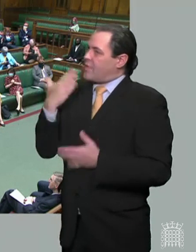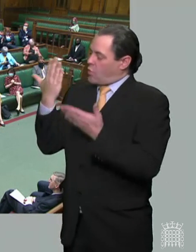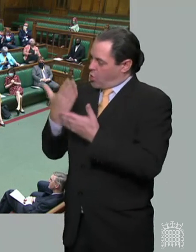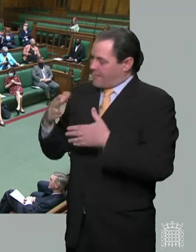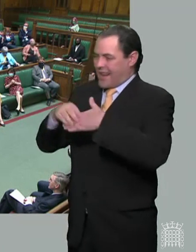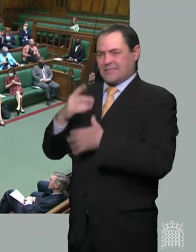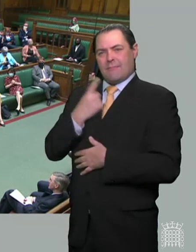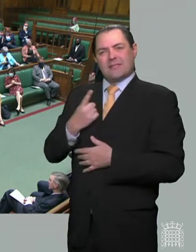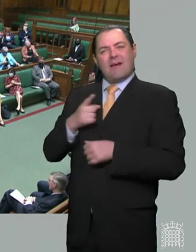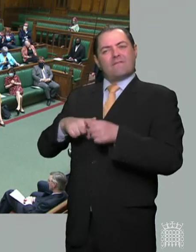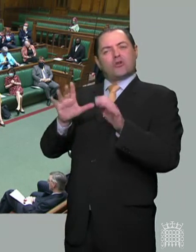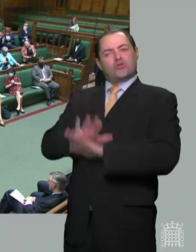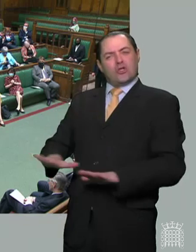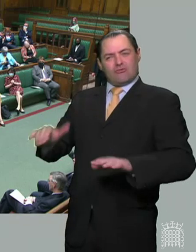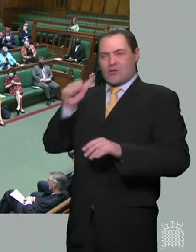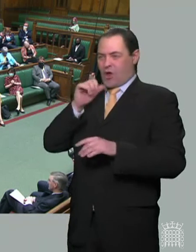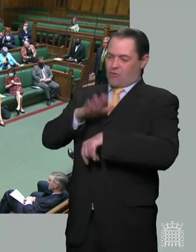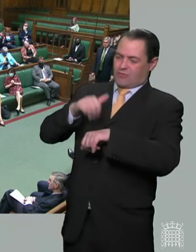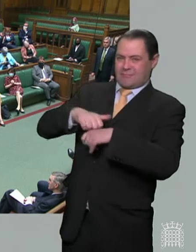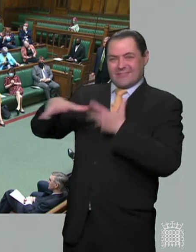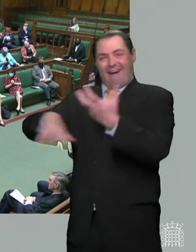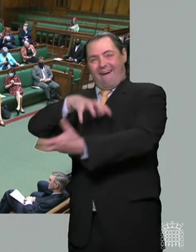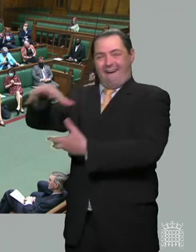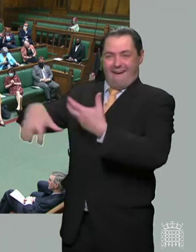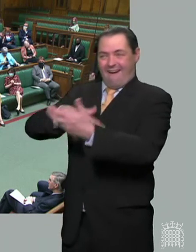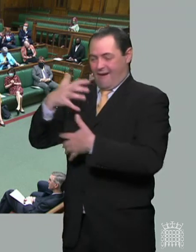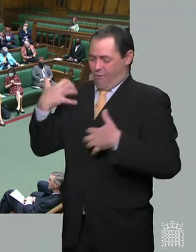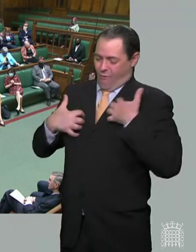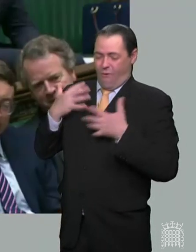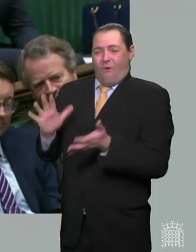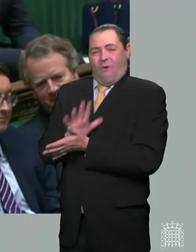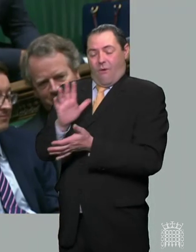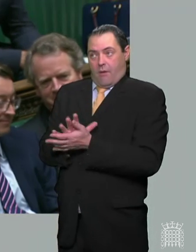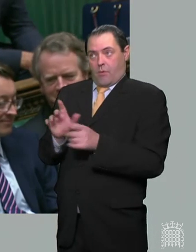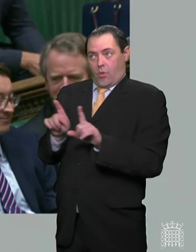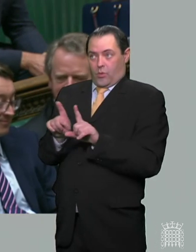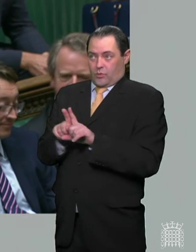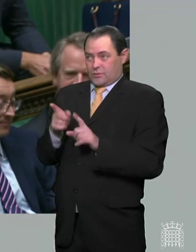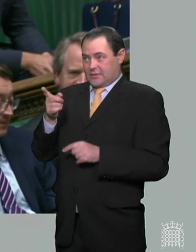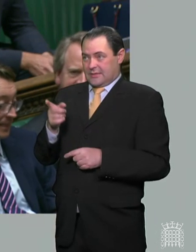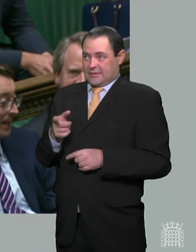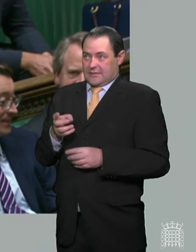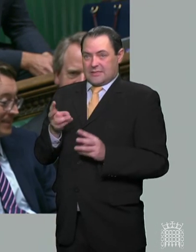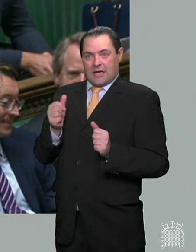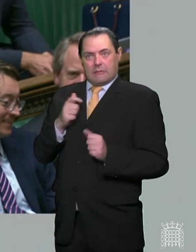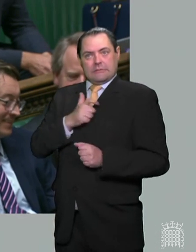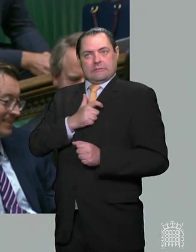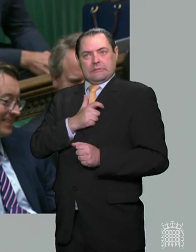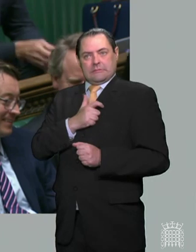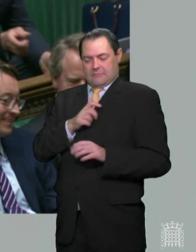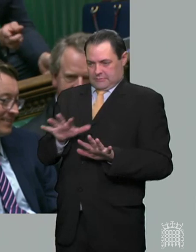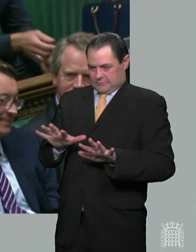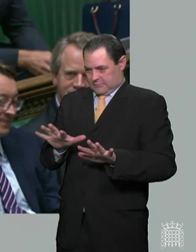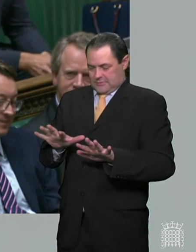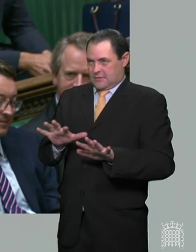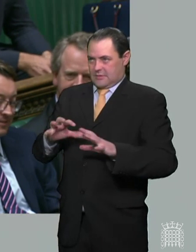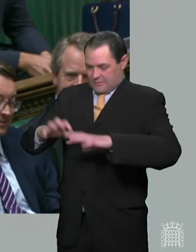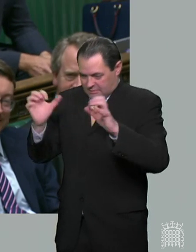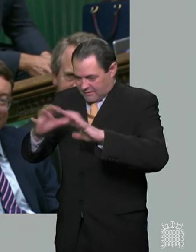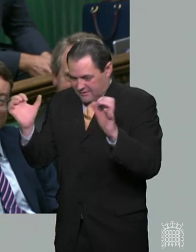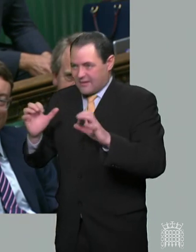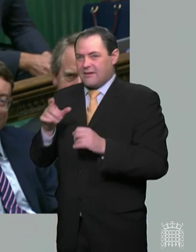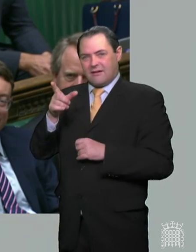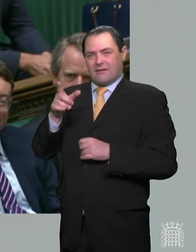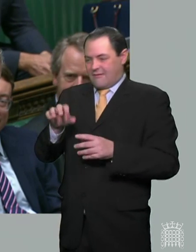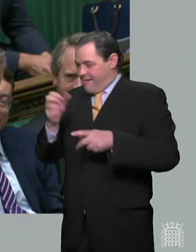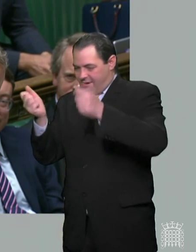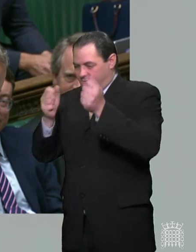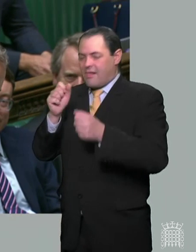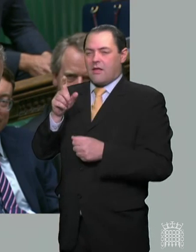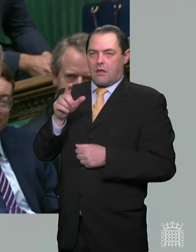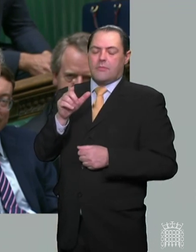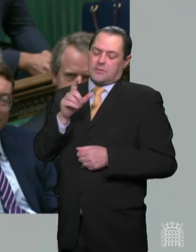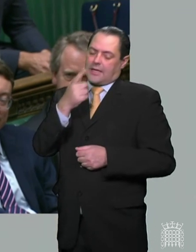I have young children, and I know what it is like at Christmas when, as well as being a time of great happiness, there is also a certain degree of trepidation when they go for the presents in the way the honourable Lady describes.